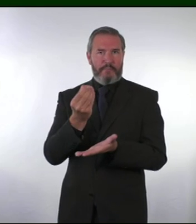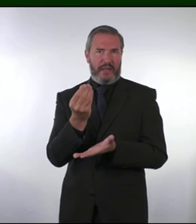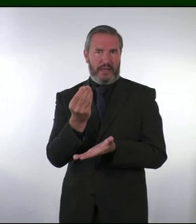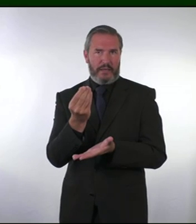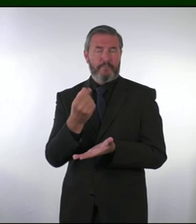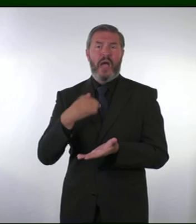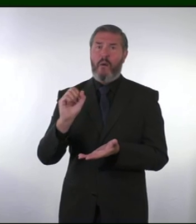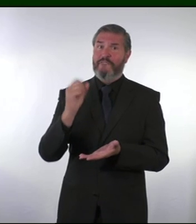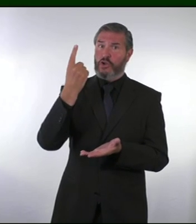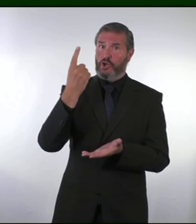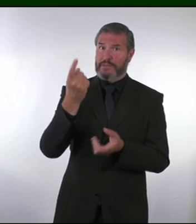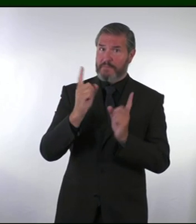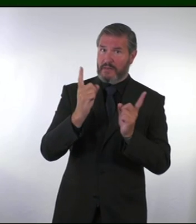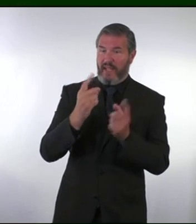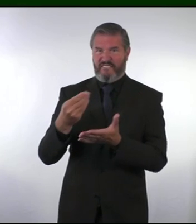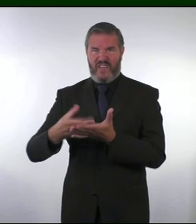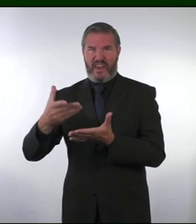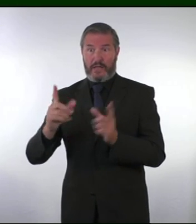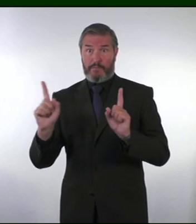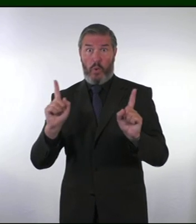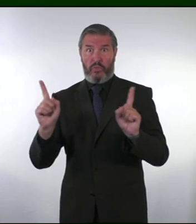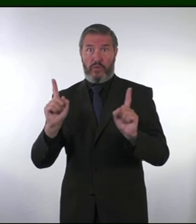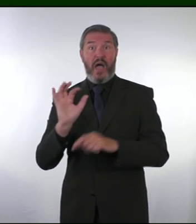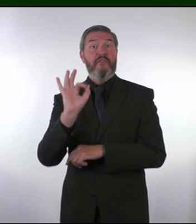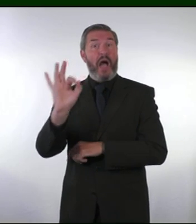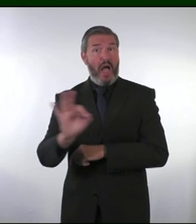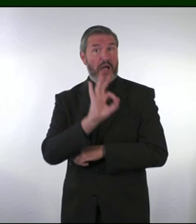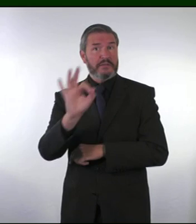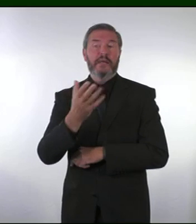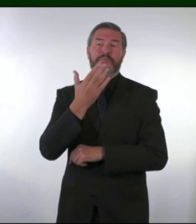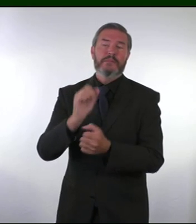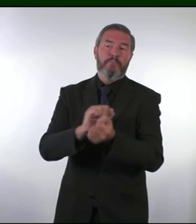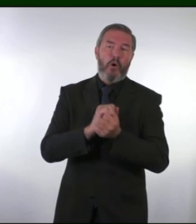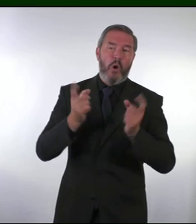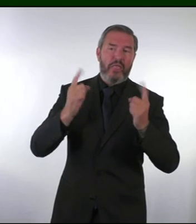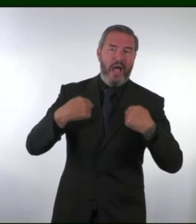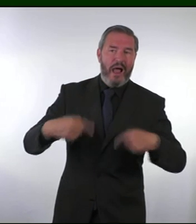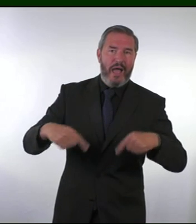Our First Minister and our Finance Secretary have already made a request for more borrowing powers.